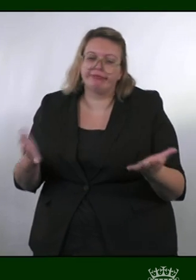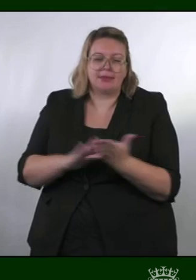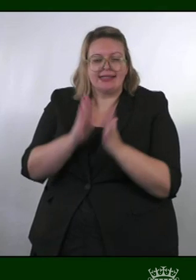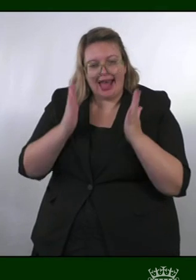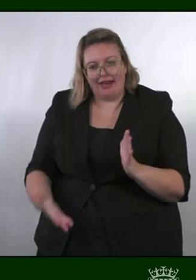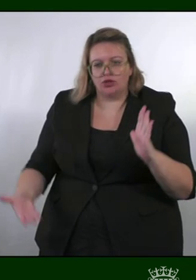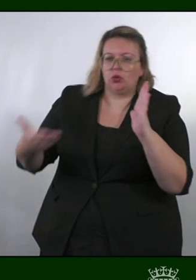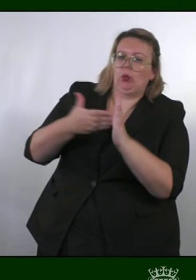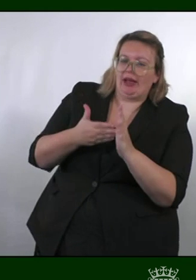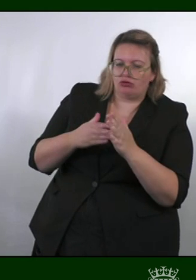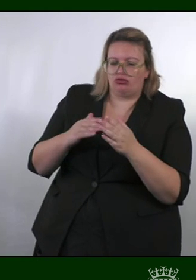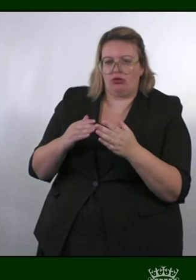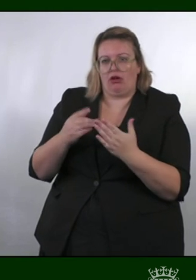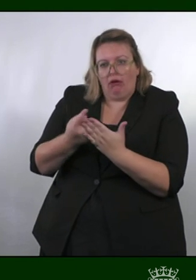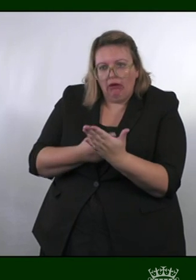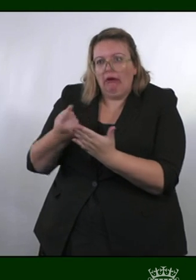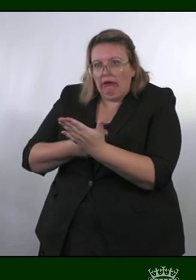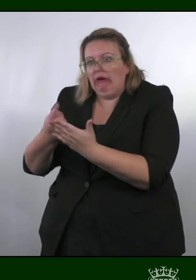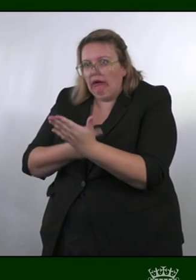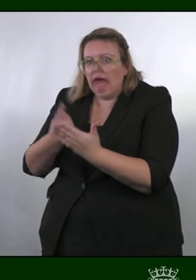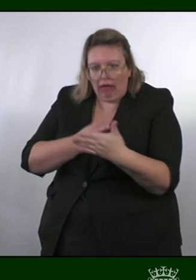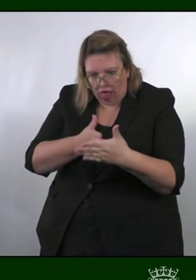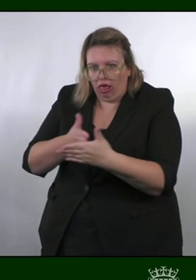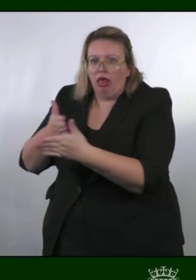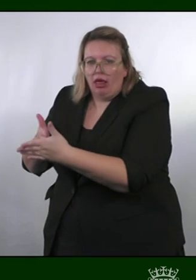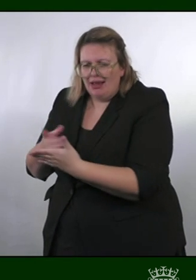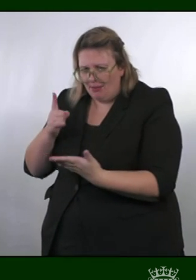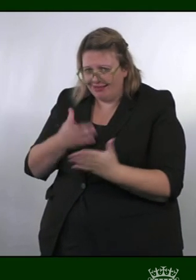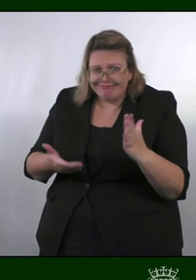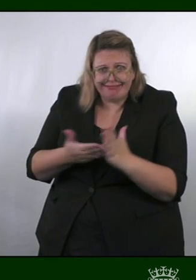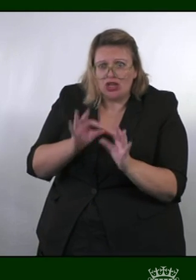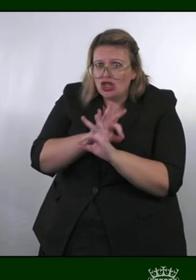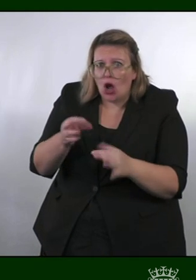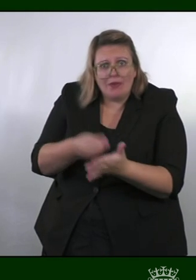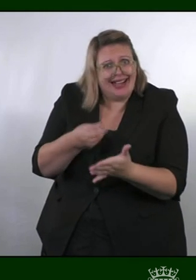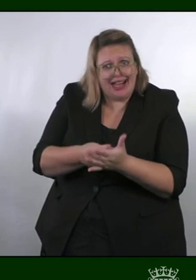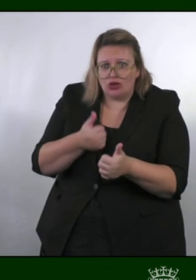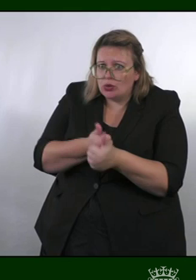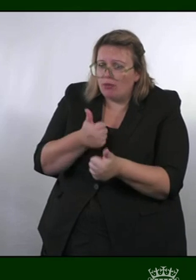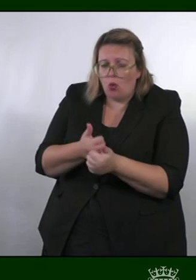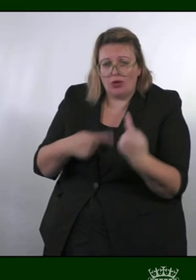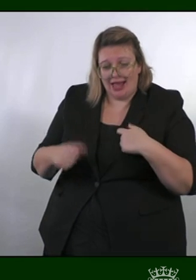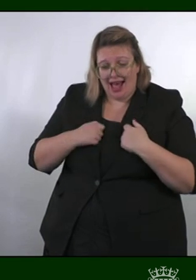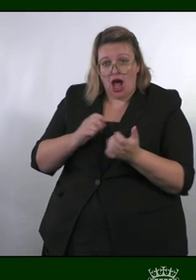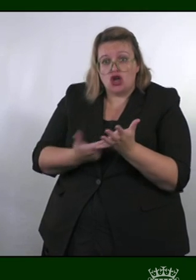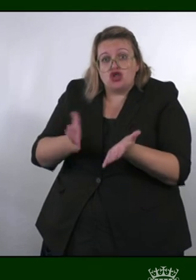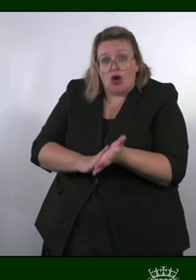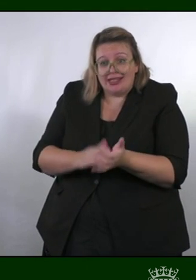Members should understand that it is better to have it than not to have it, so please accept my apologies for the late notice.